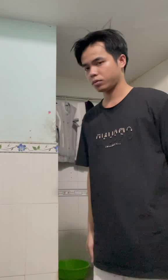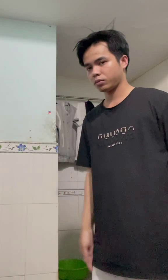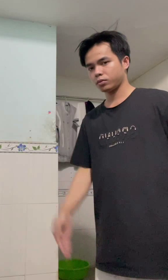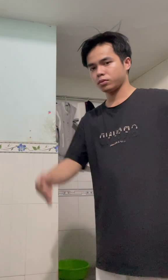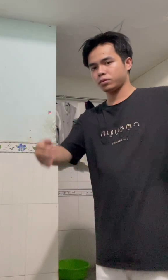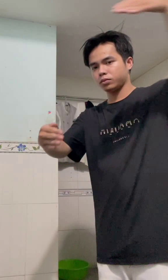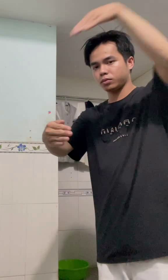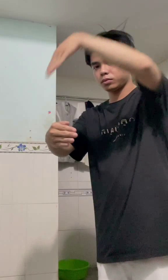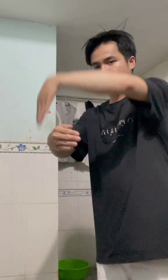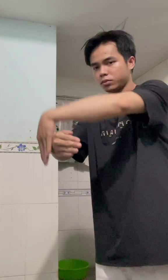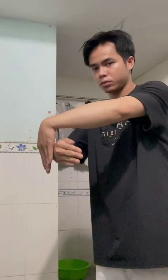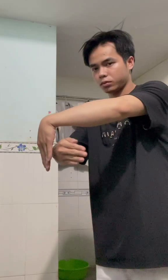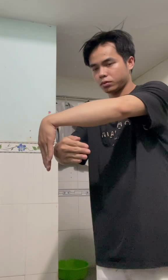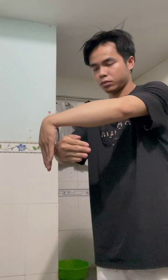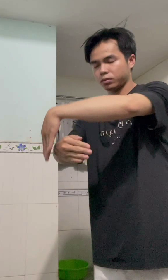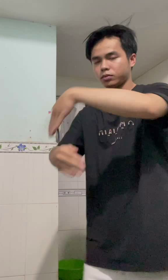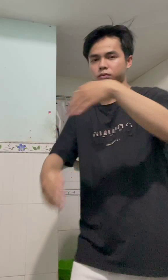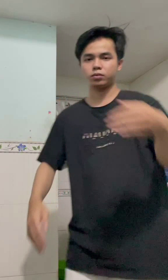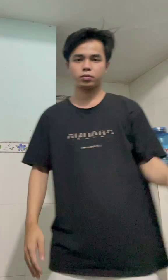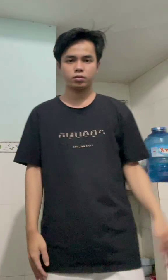buoi chieu